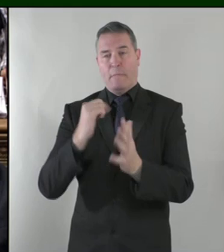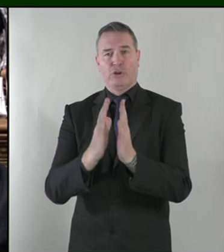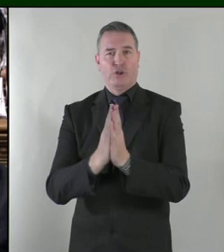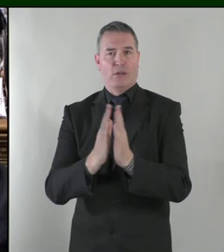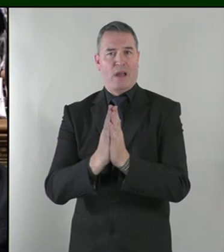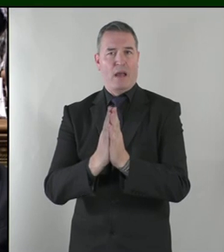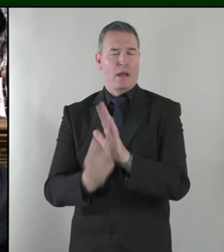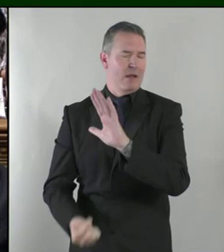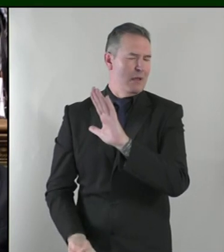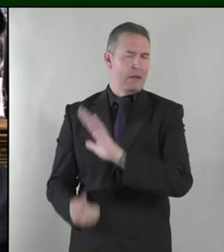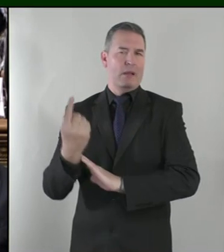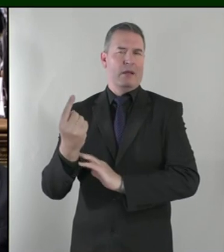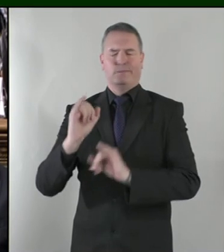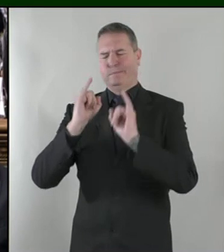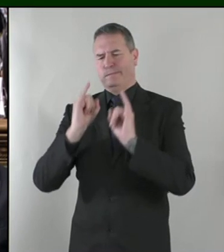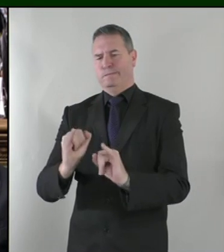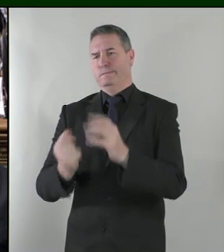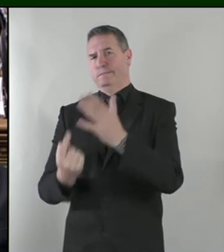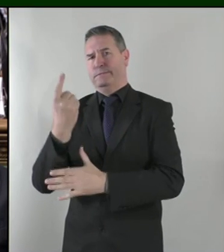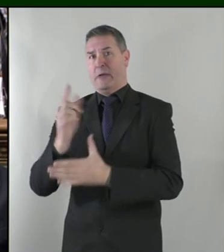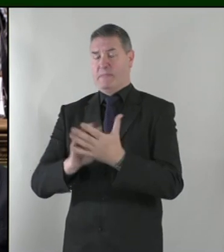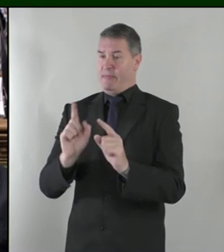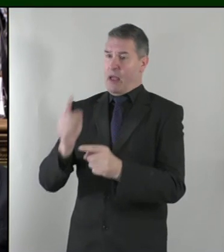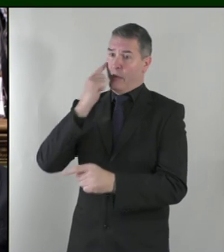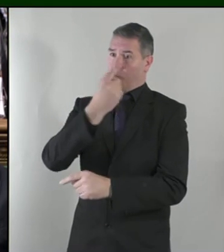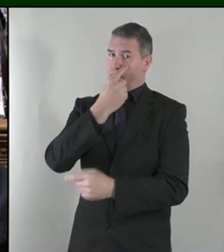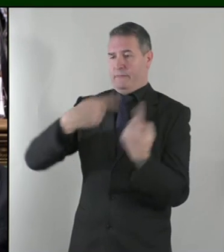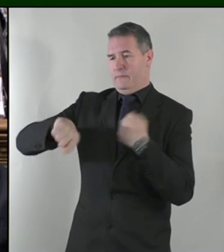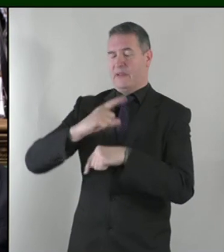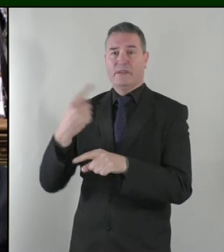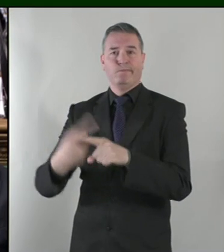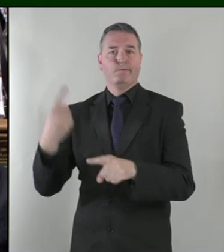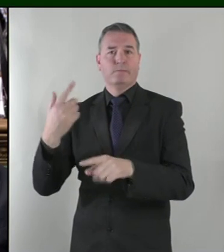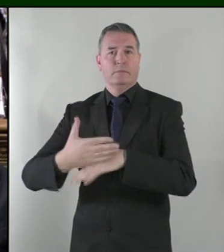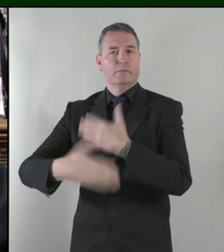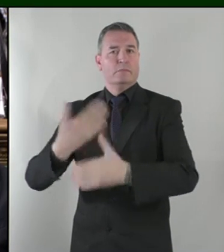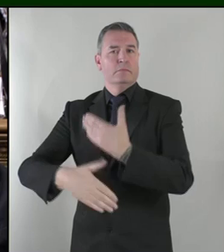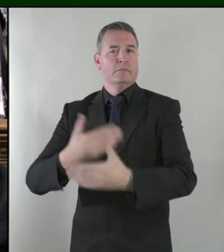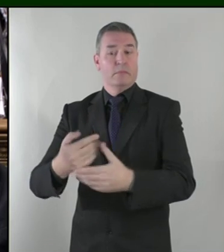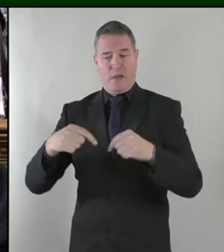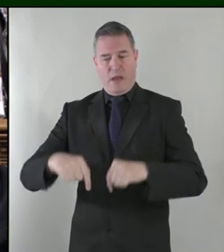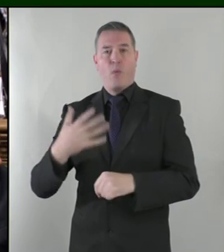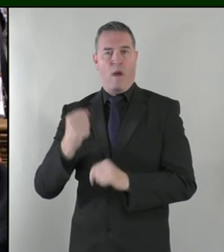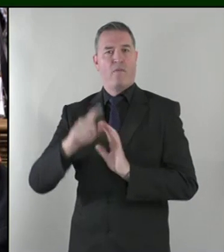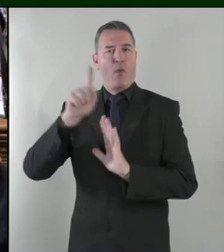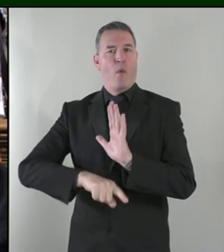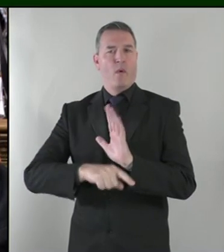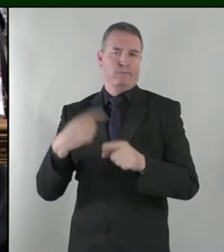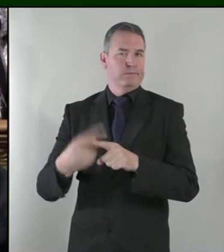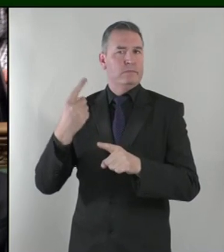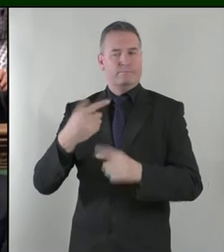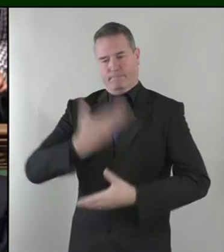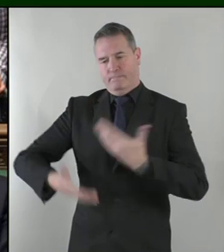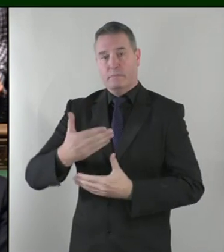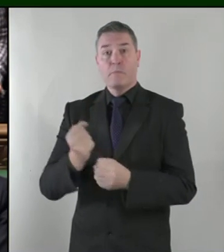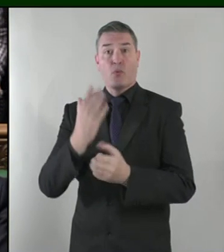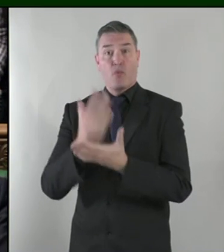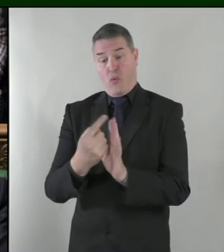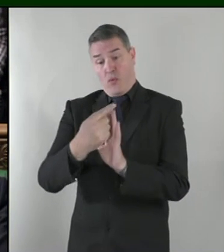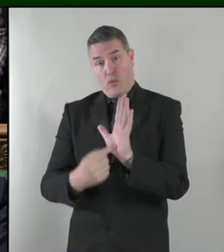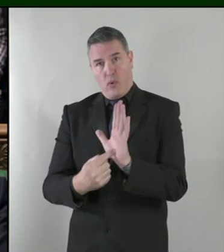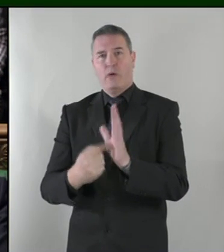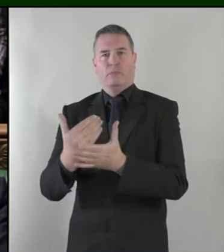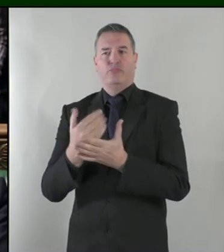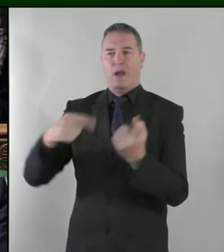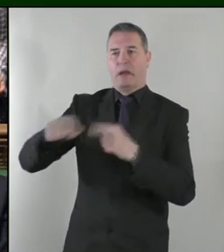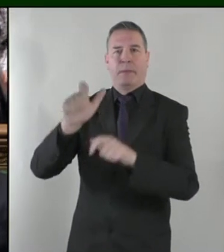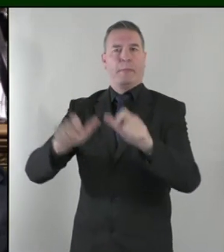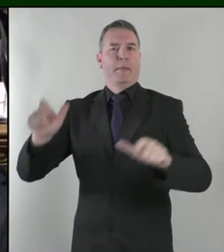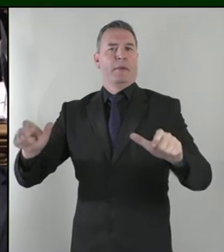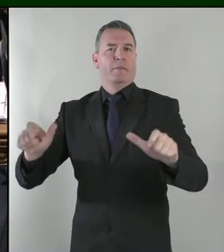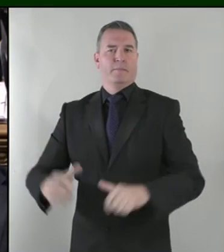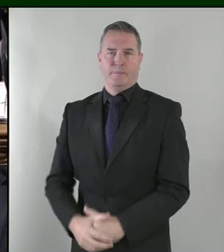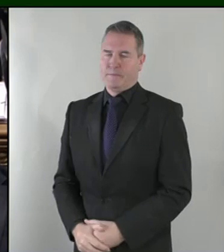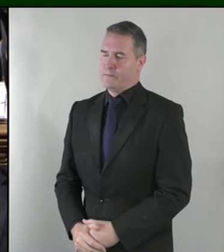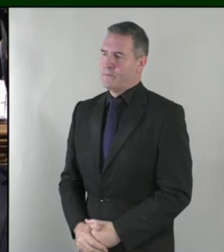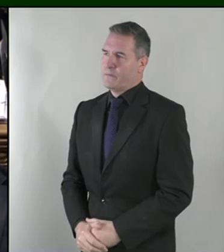That appalling incident makes plain the case for immediate action, and we will shortly introduce emergency legislation to ensure that we do everything to protect the public.